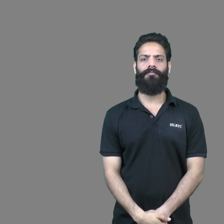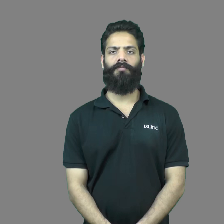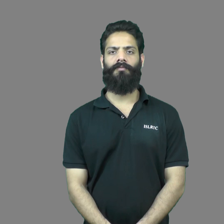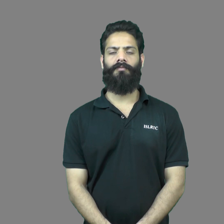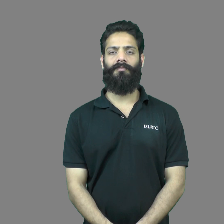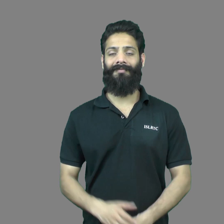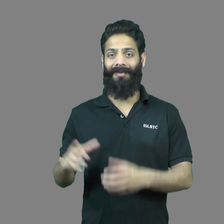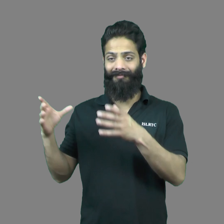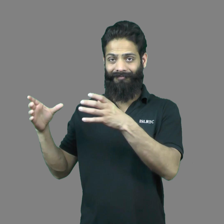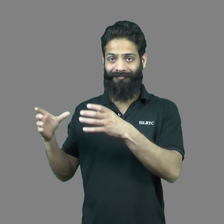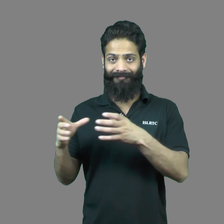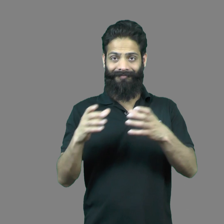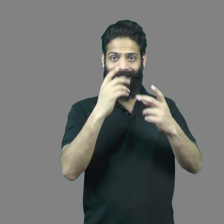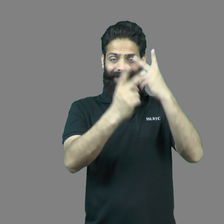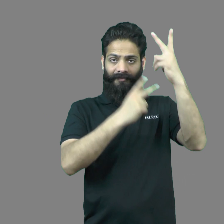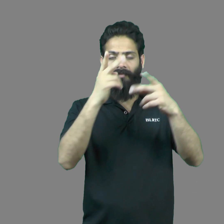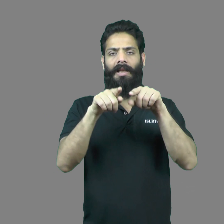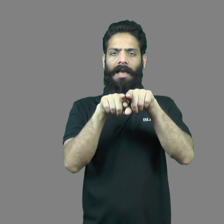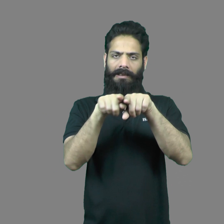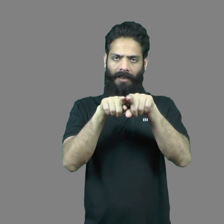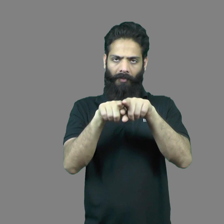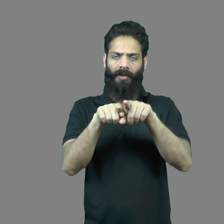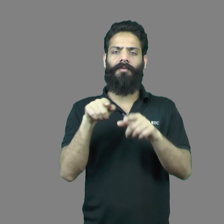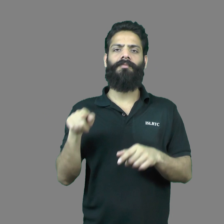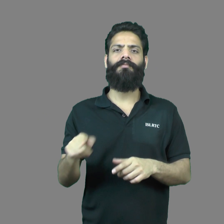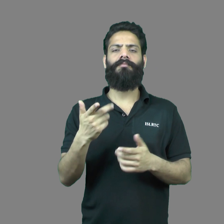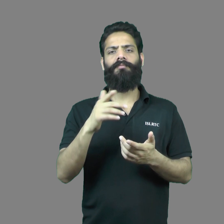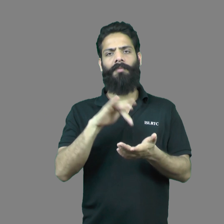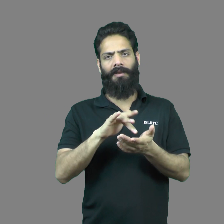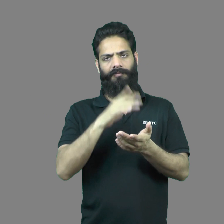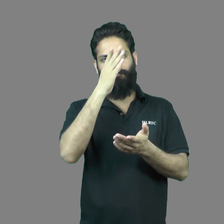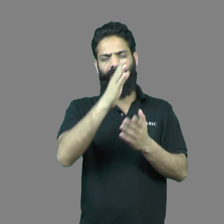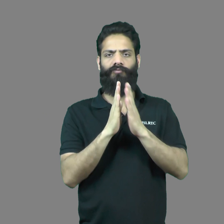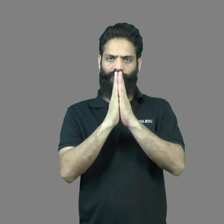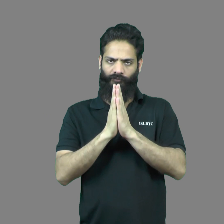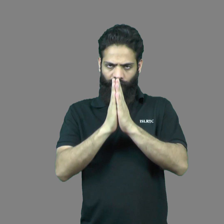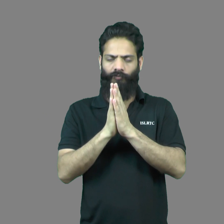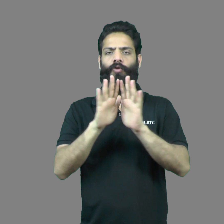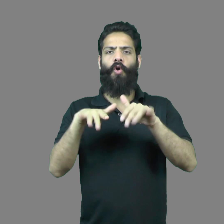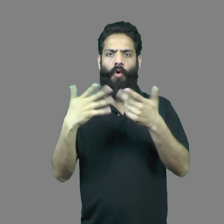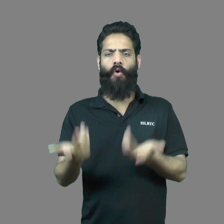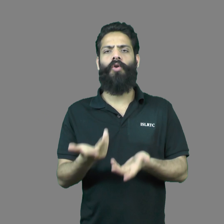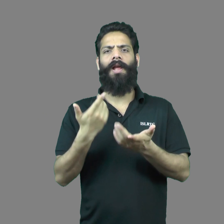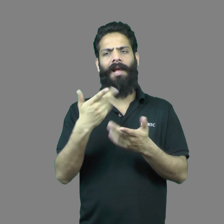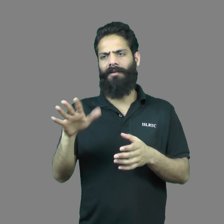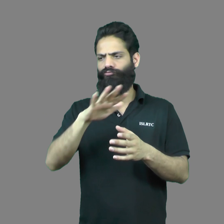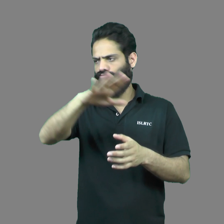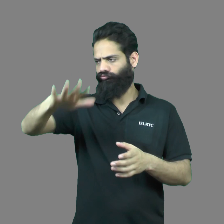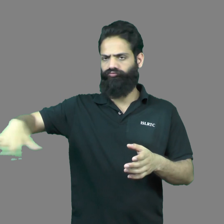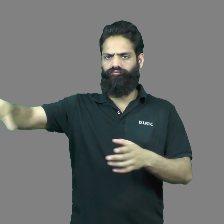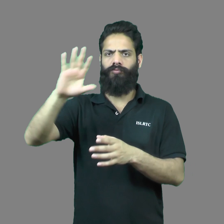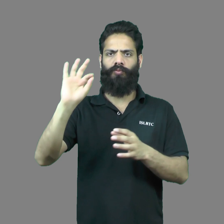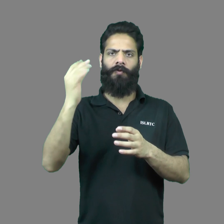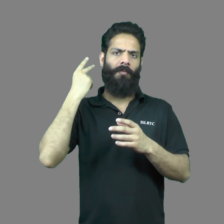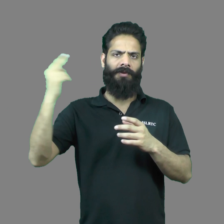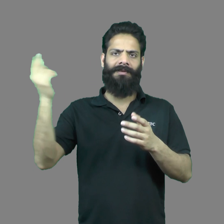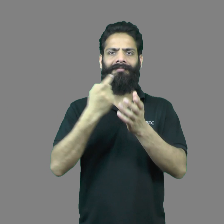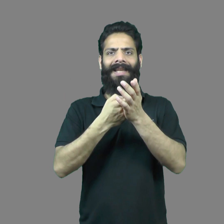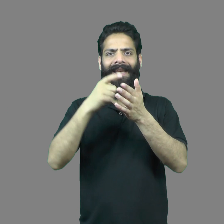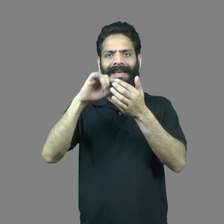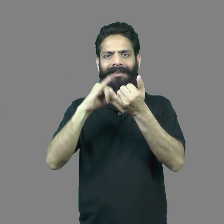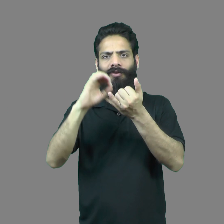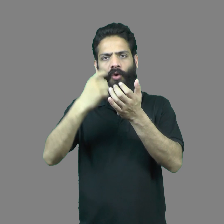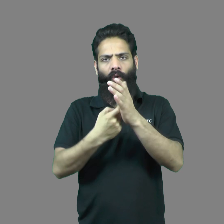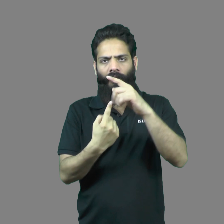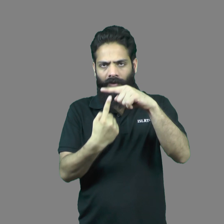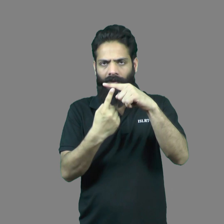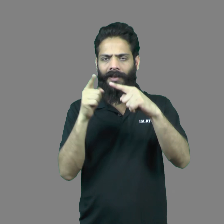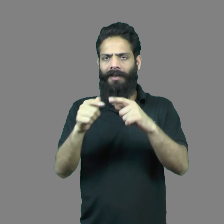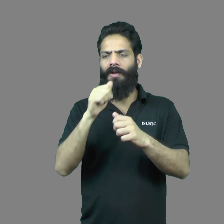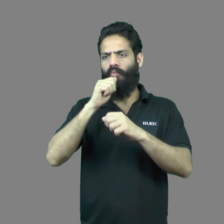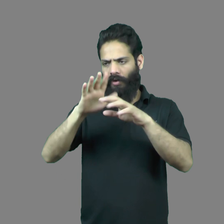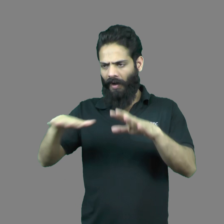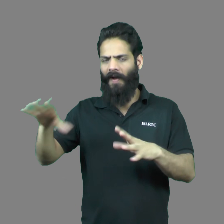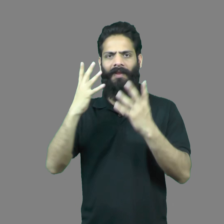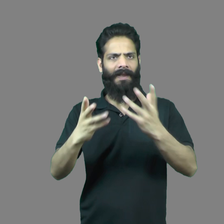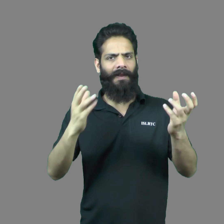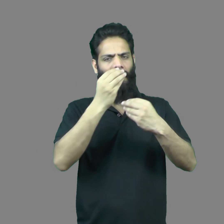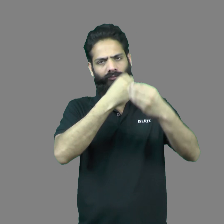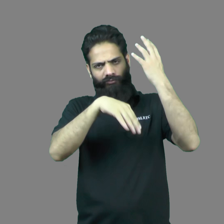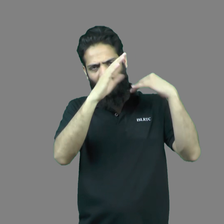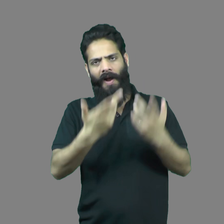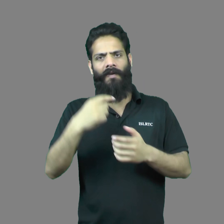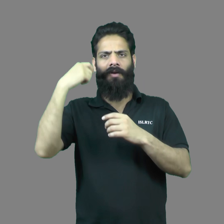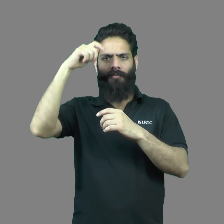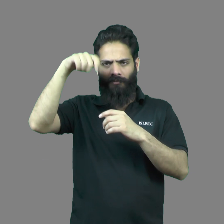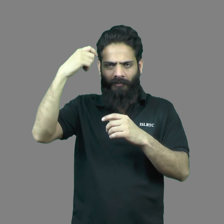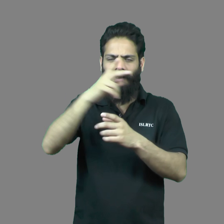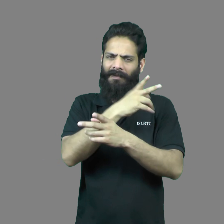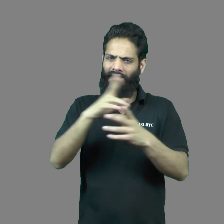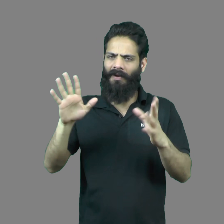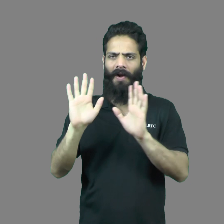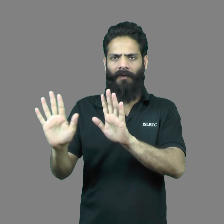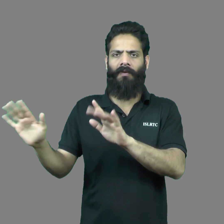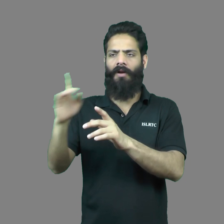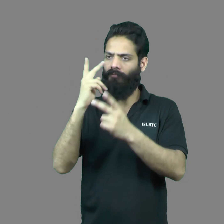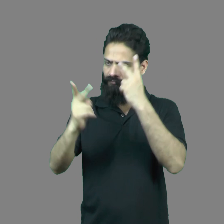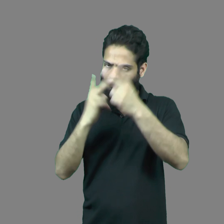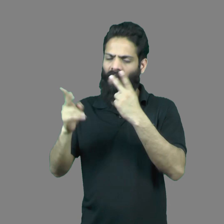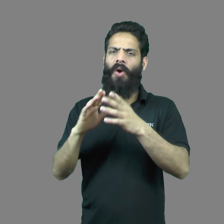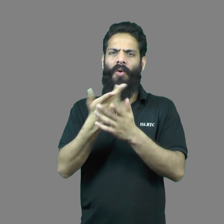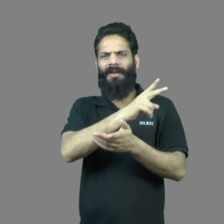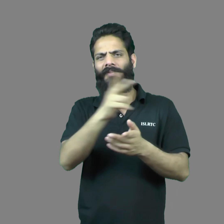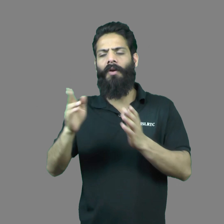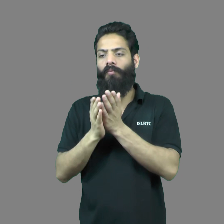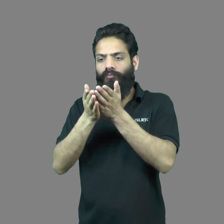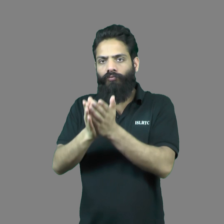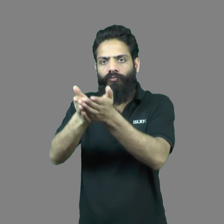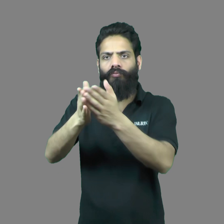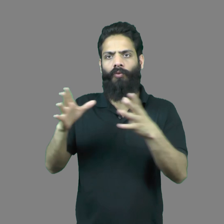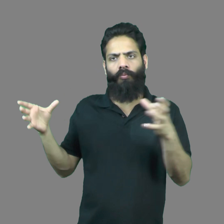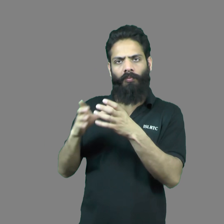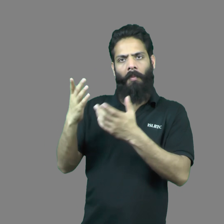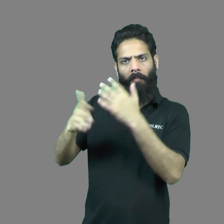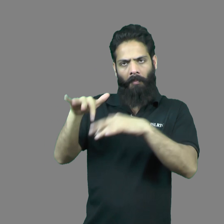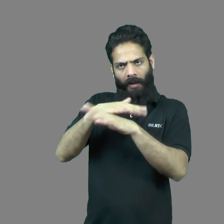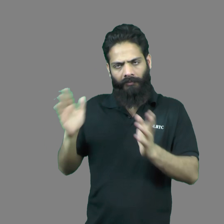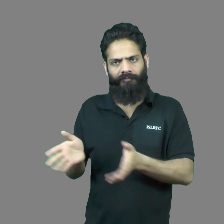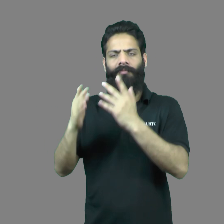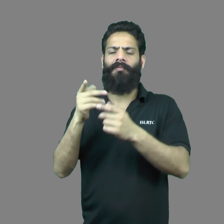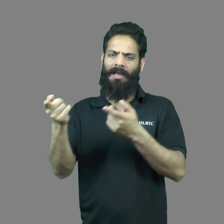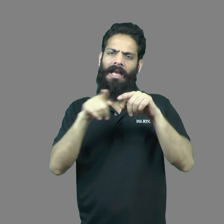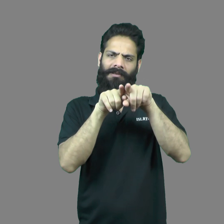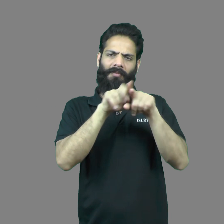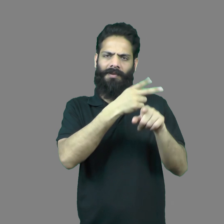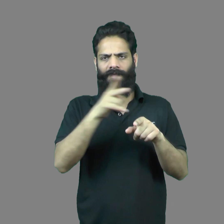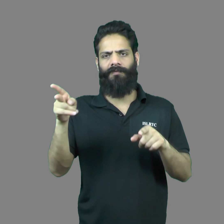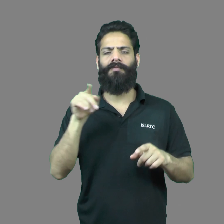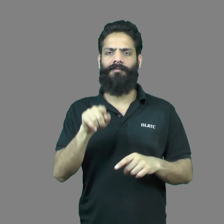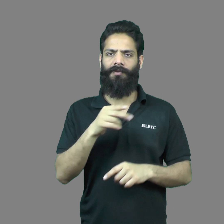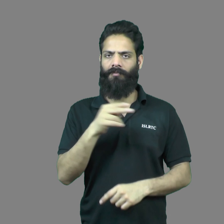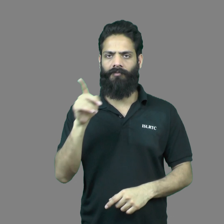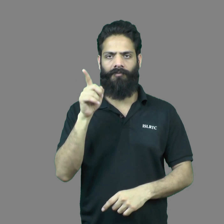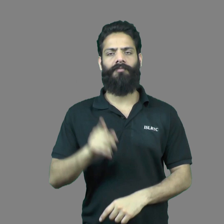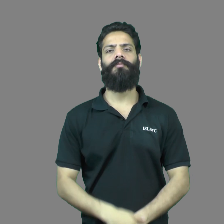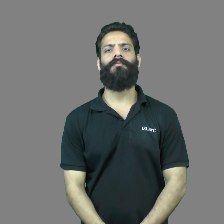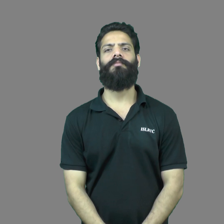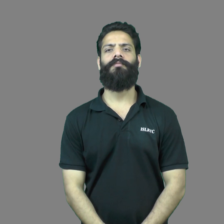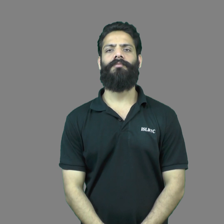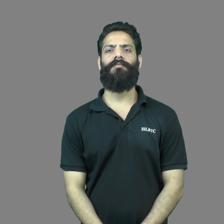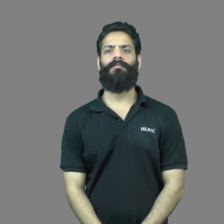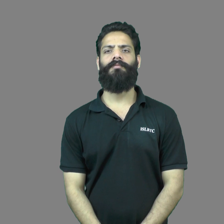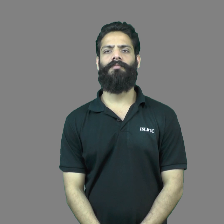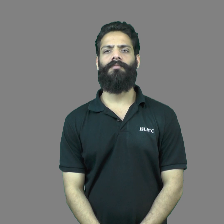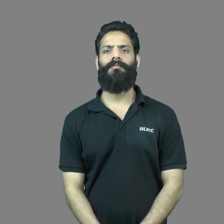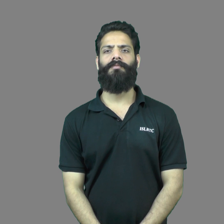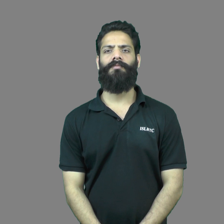Mass Tourism